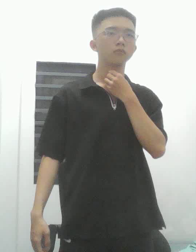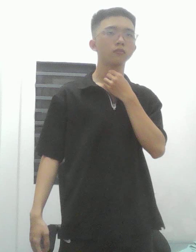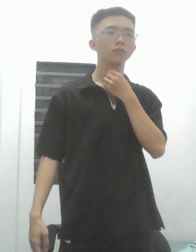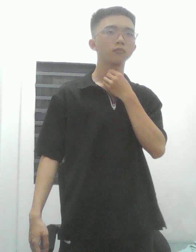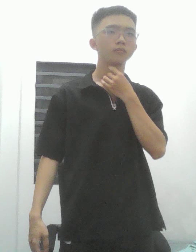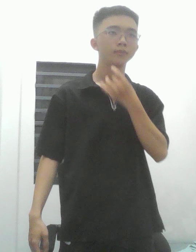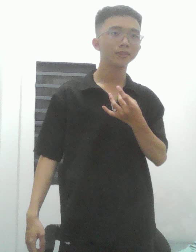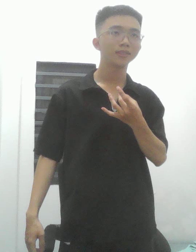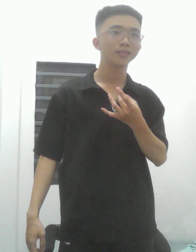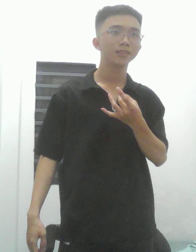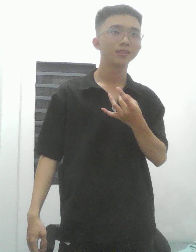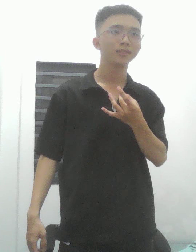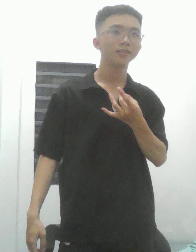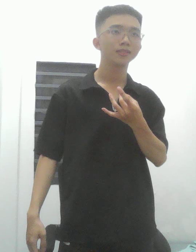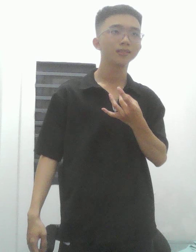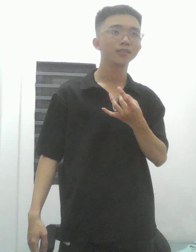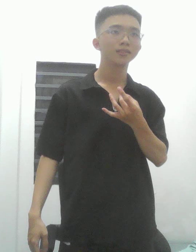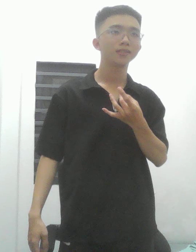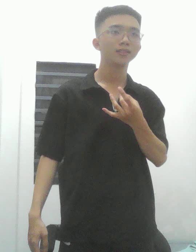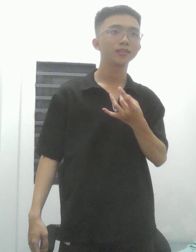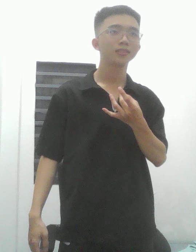thich